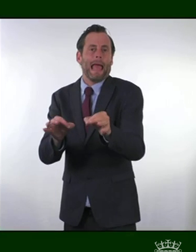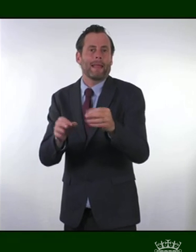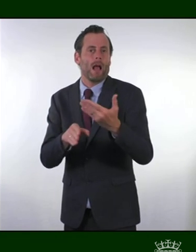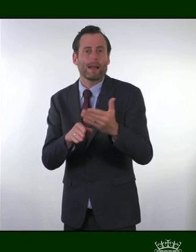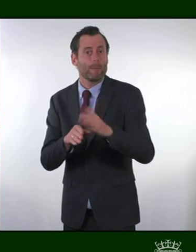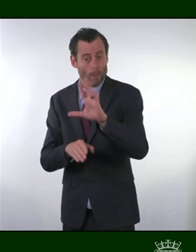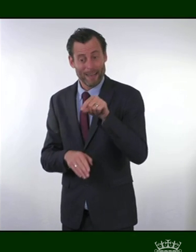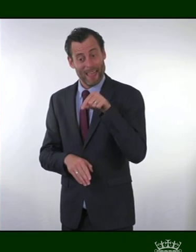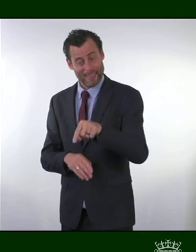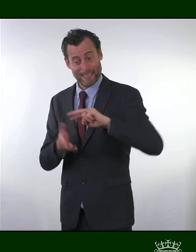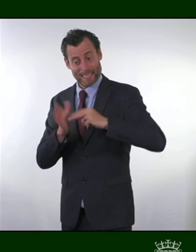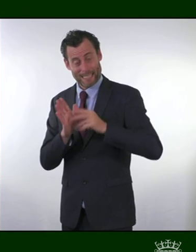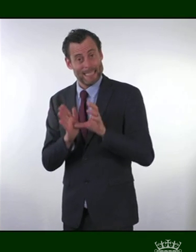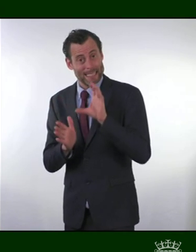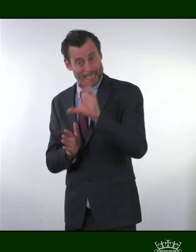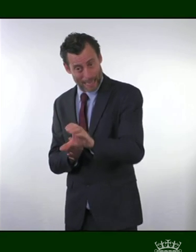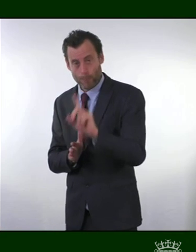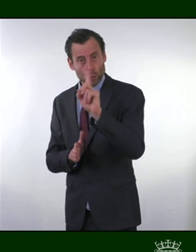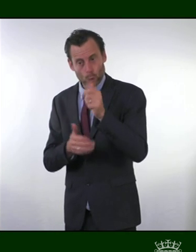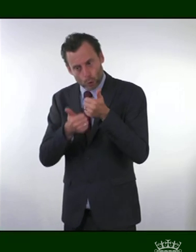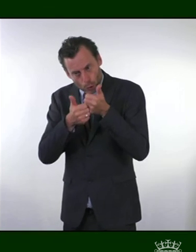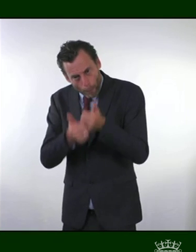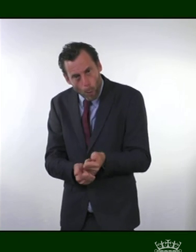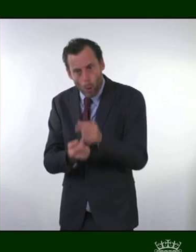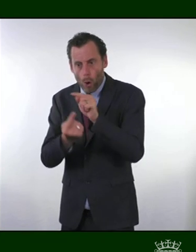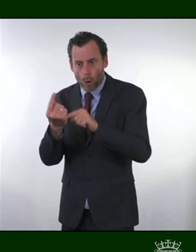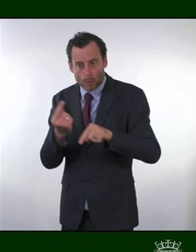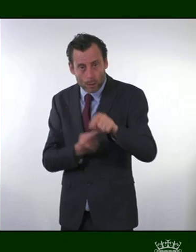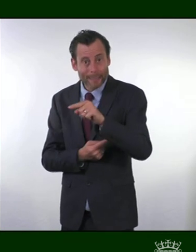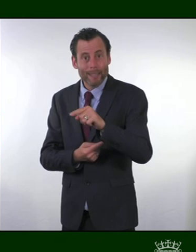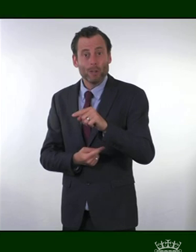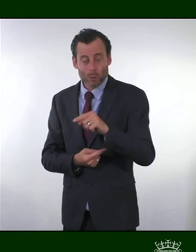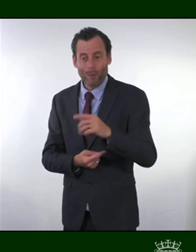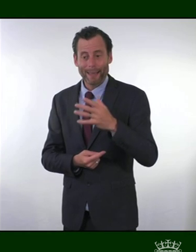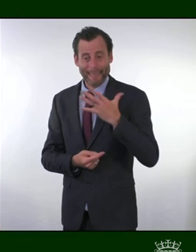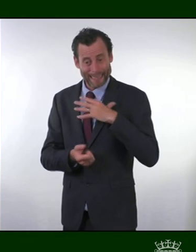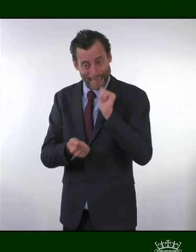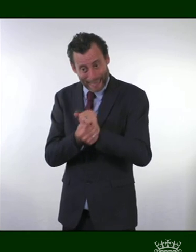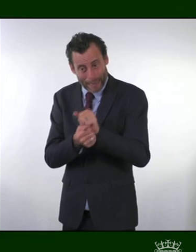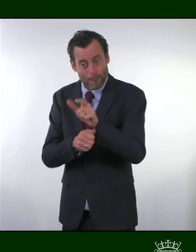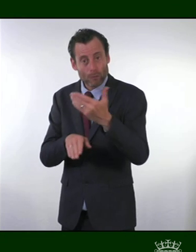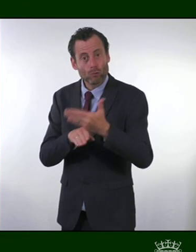The scheme must live up to its name, supporting employment in industries that are viable in the long term.